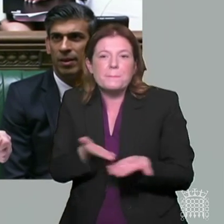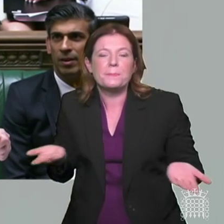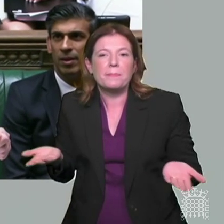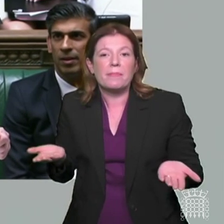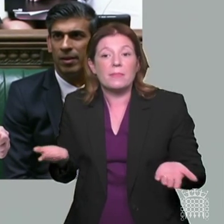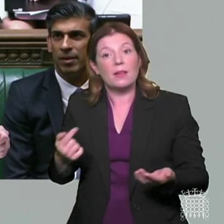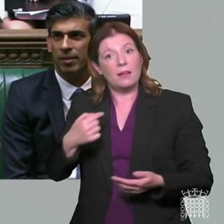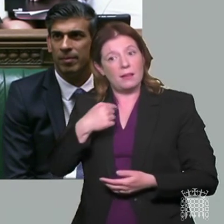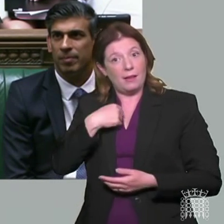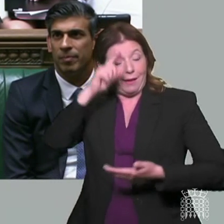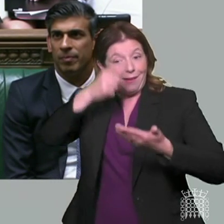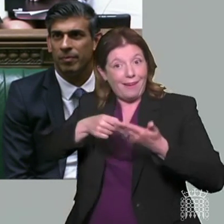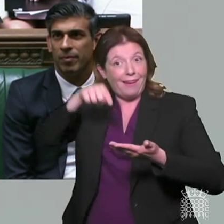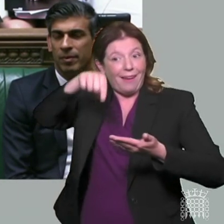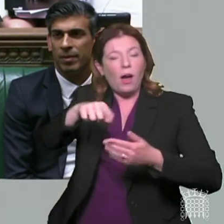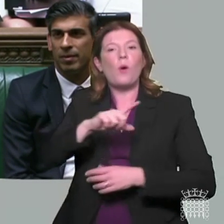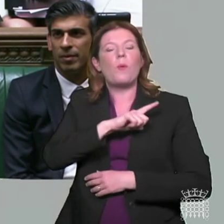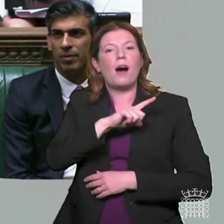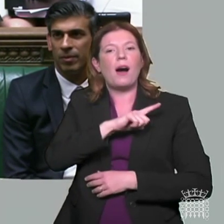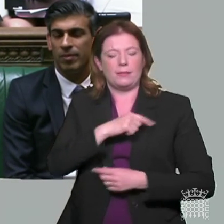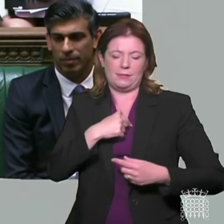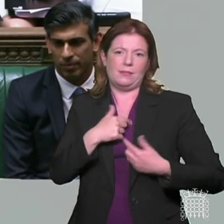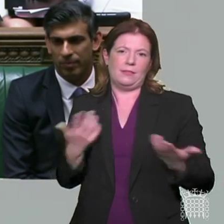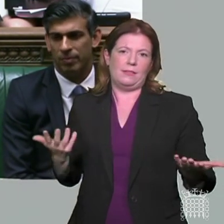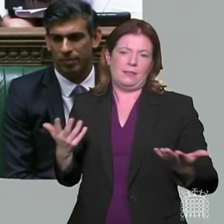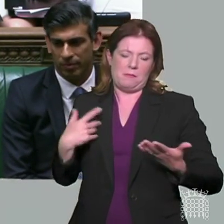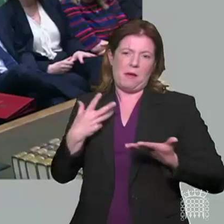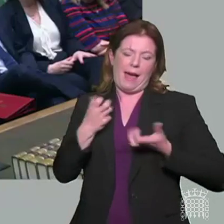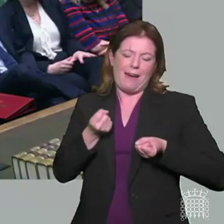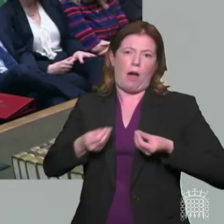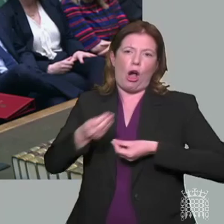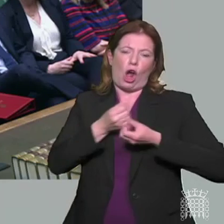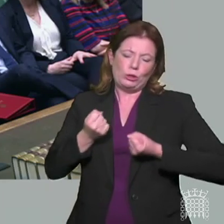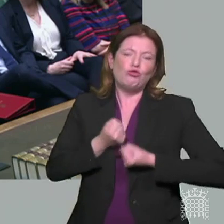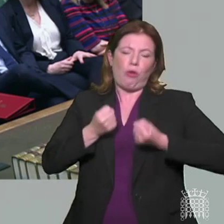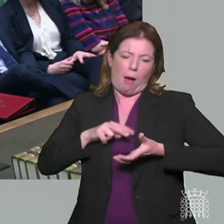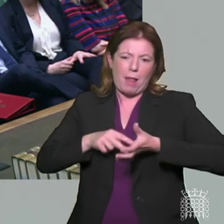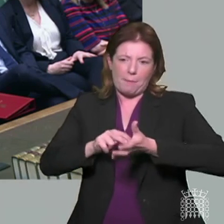The reason why we can do that is that we have a strong and robust economy.